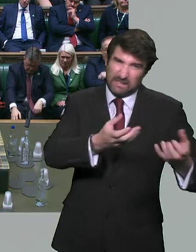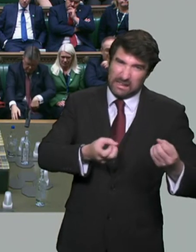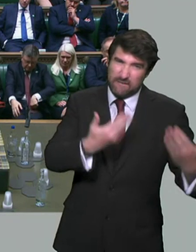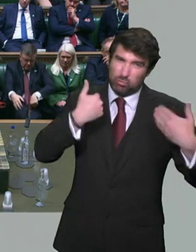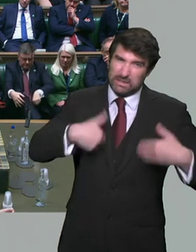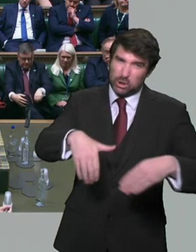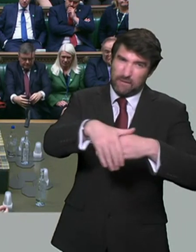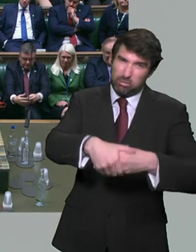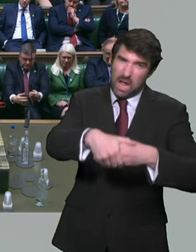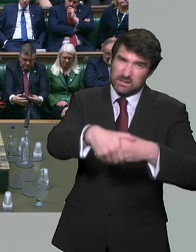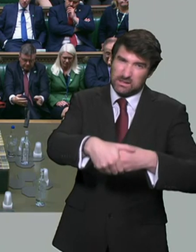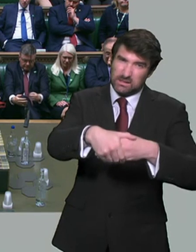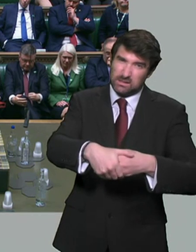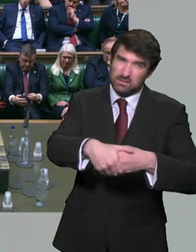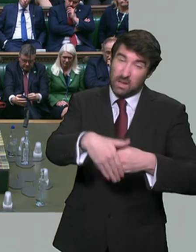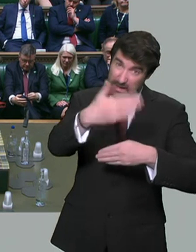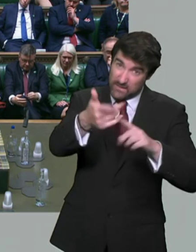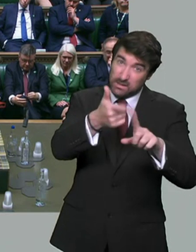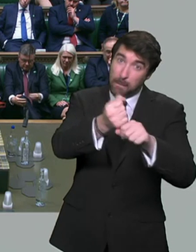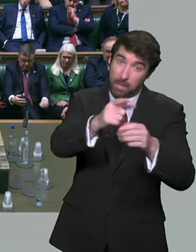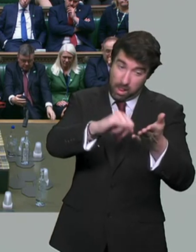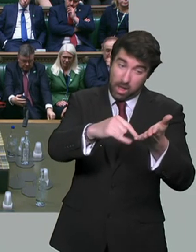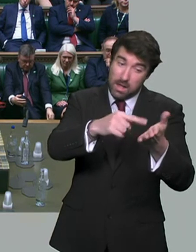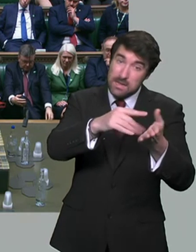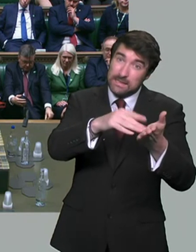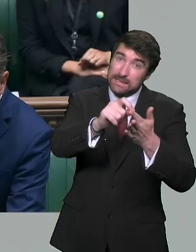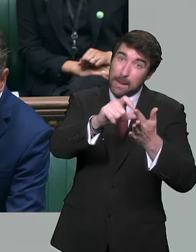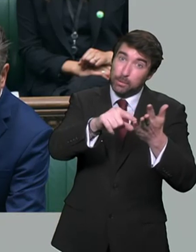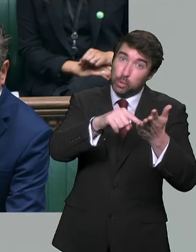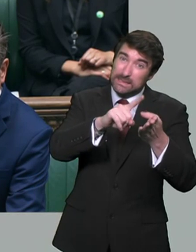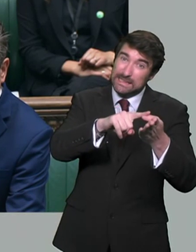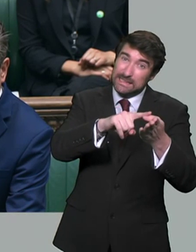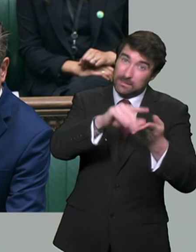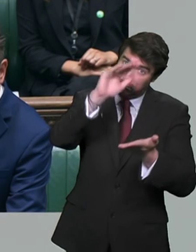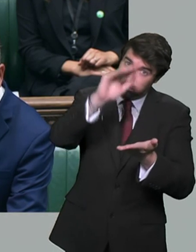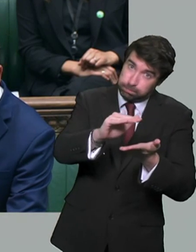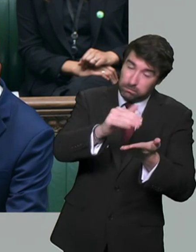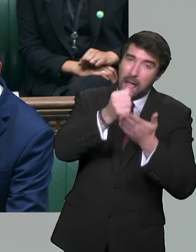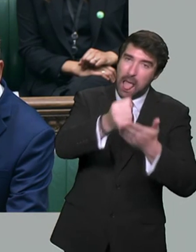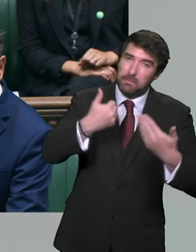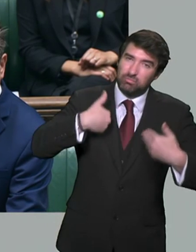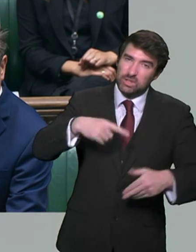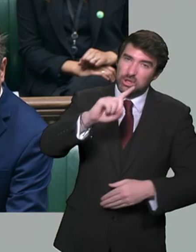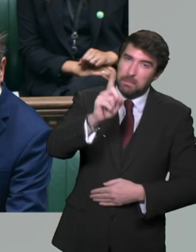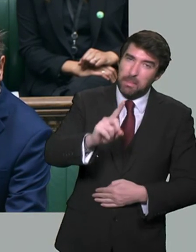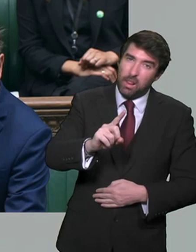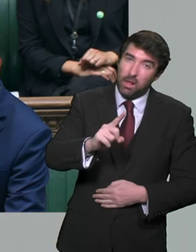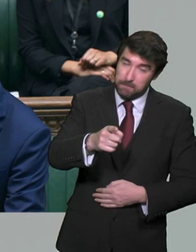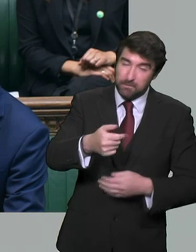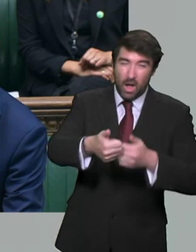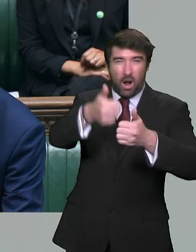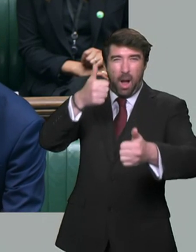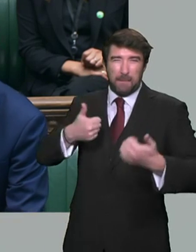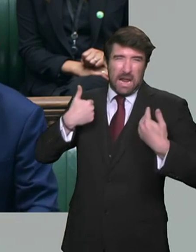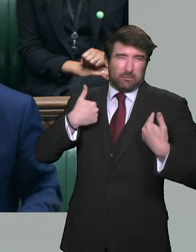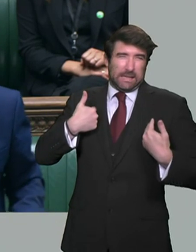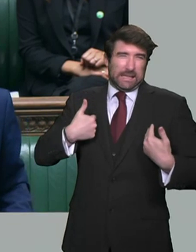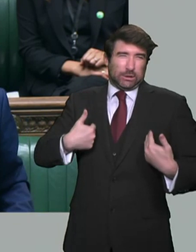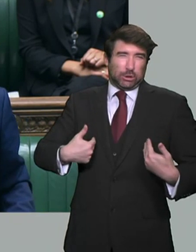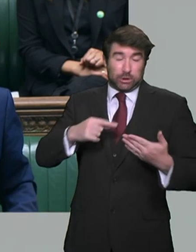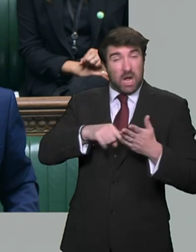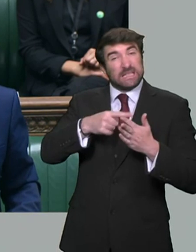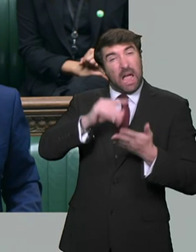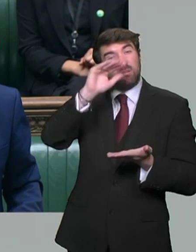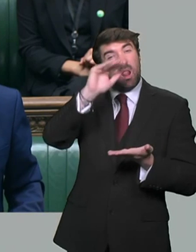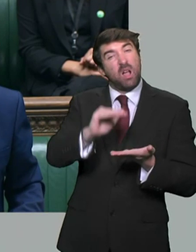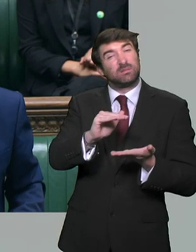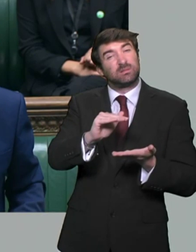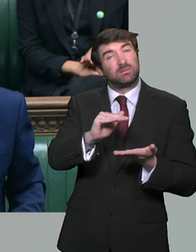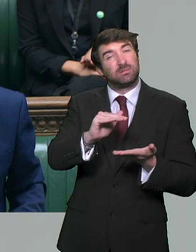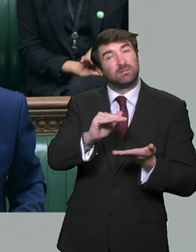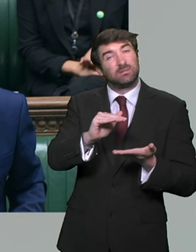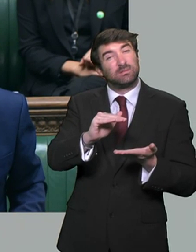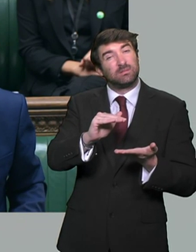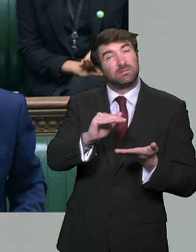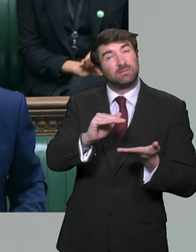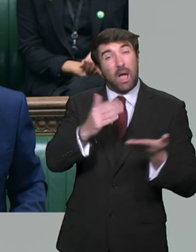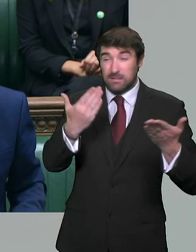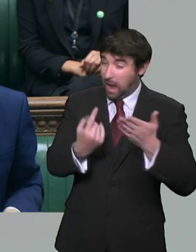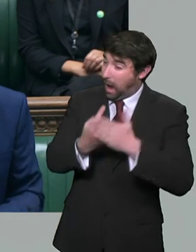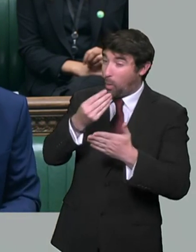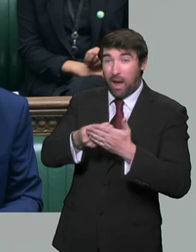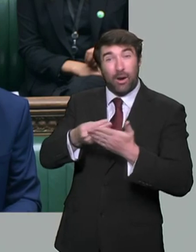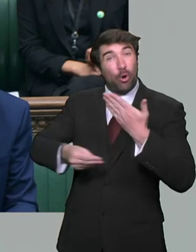They cut stamp duty on second home owners, gave super tax deductions for the biggest companies and now they are telling millions of working people that they must cough up more tax.